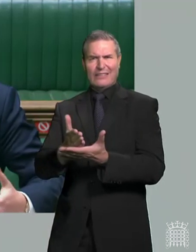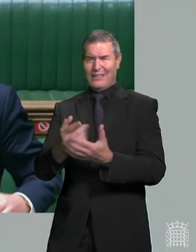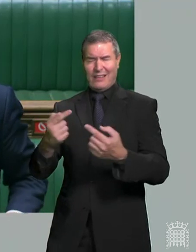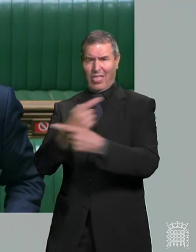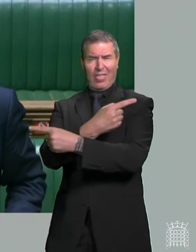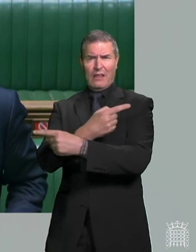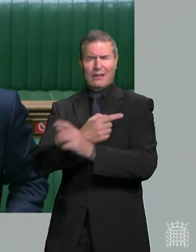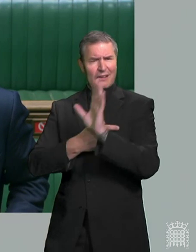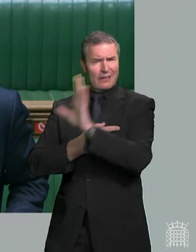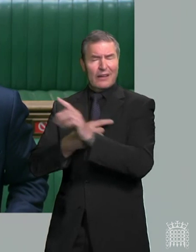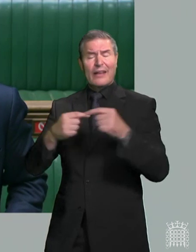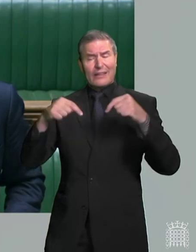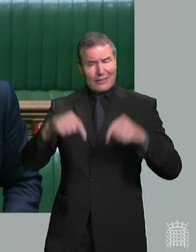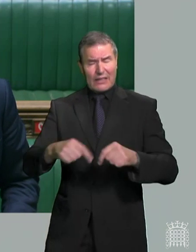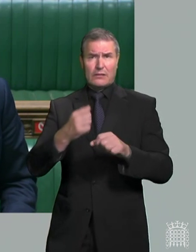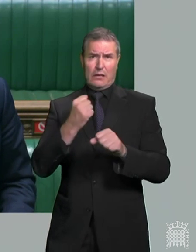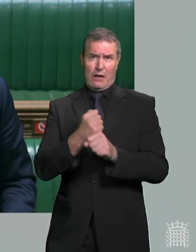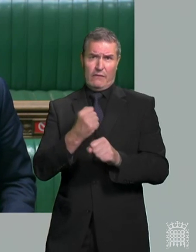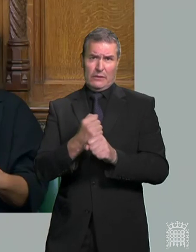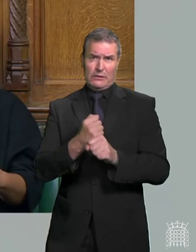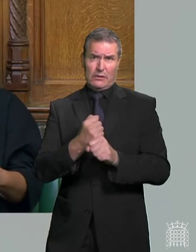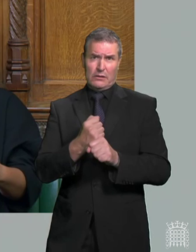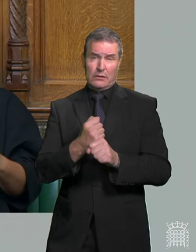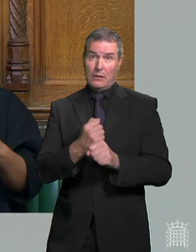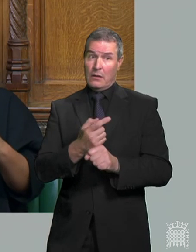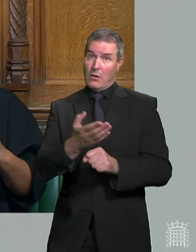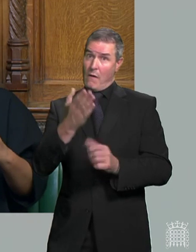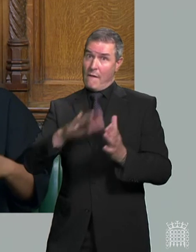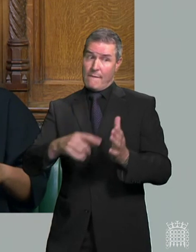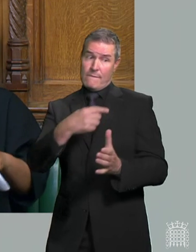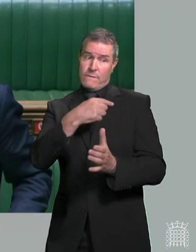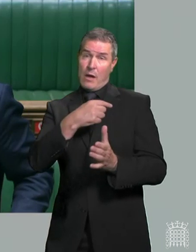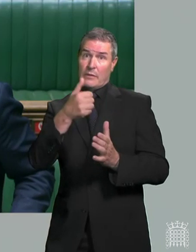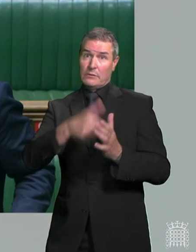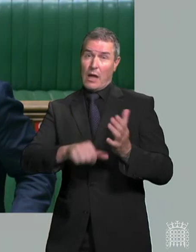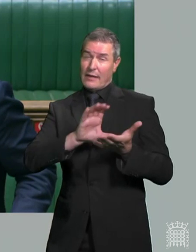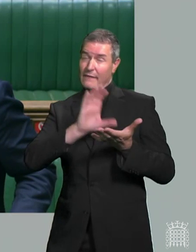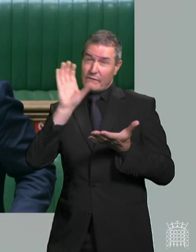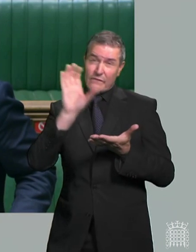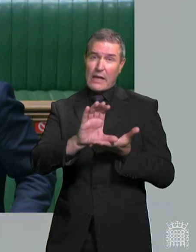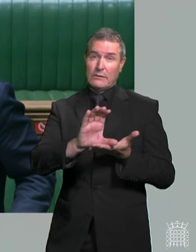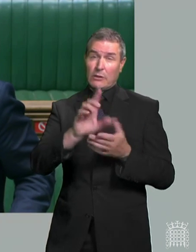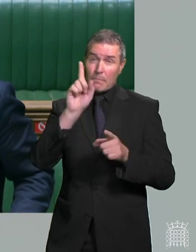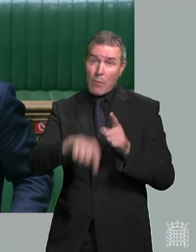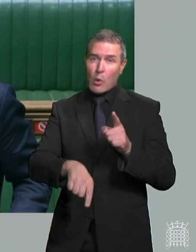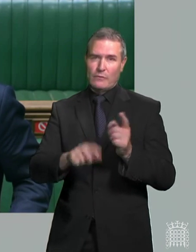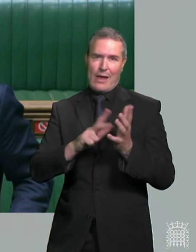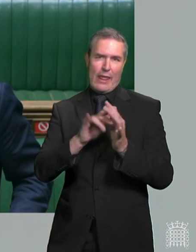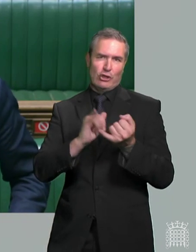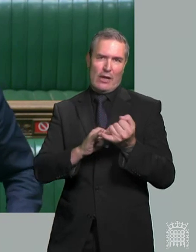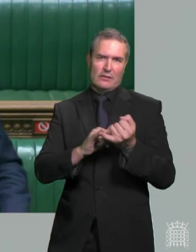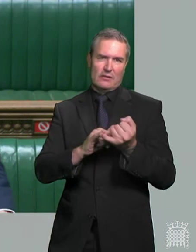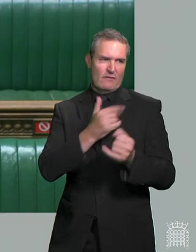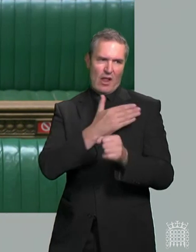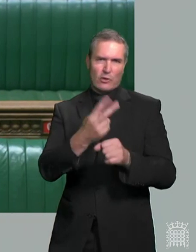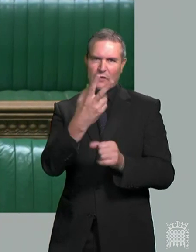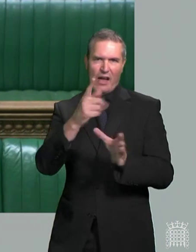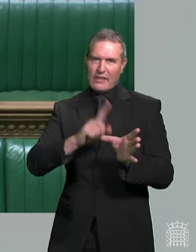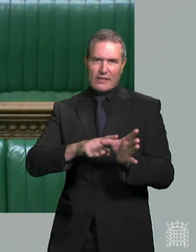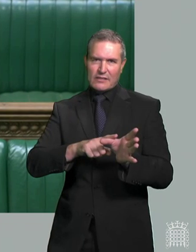This is a Government that from the beginning invested the biggest amount in the NHS for a generation.